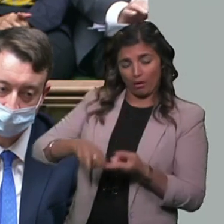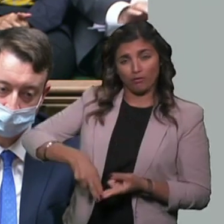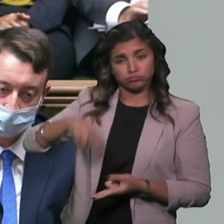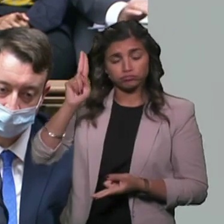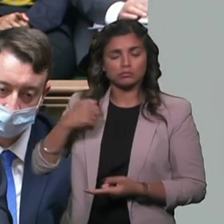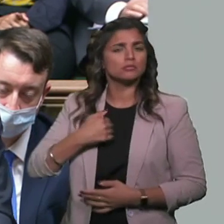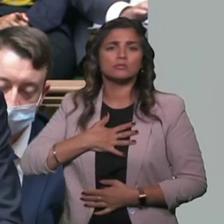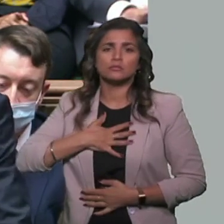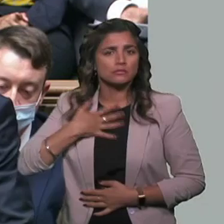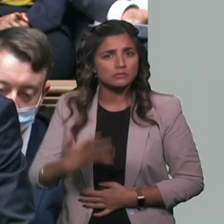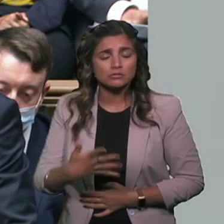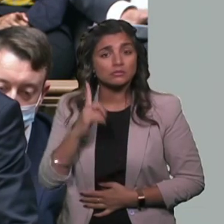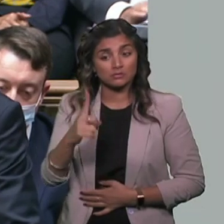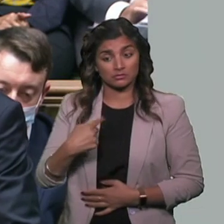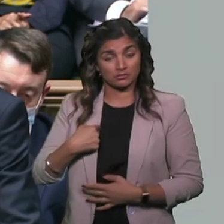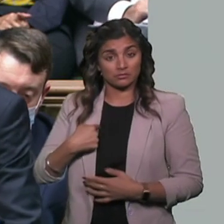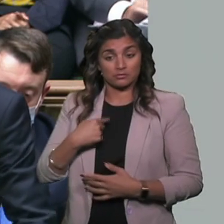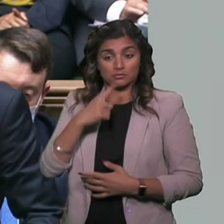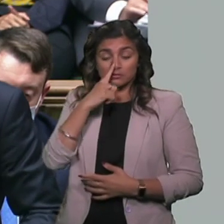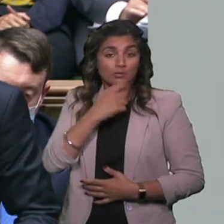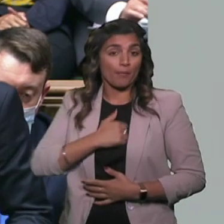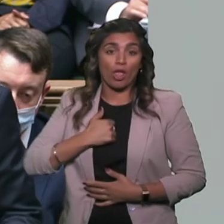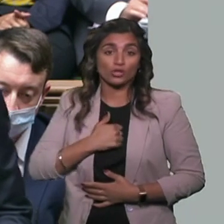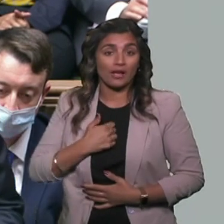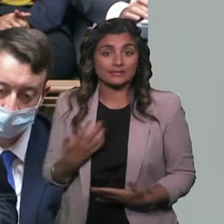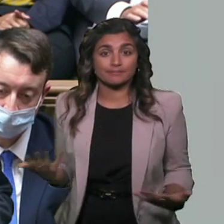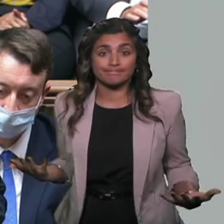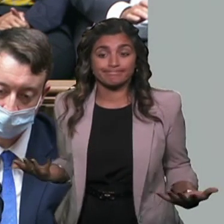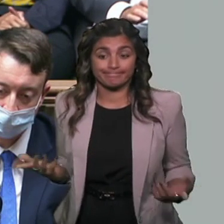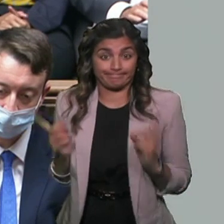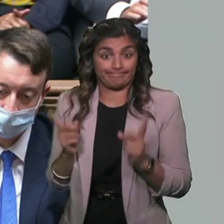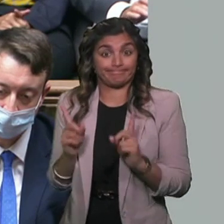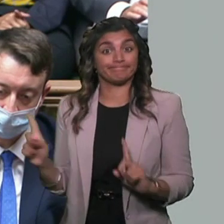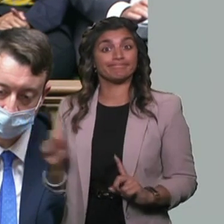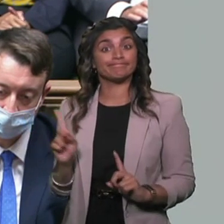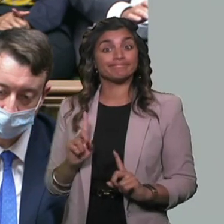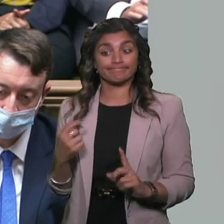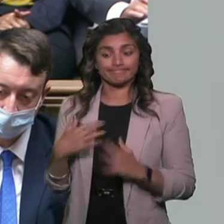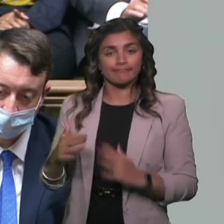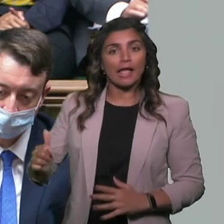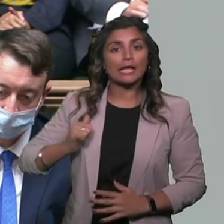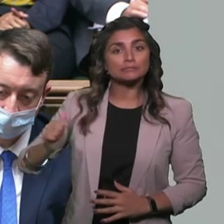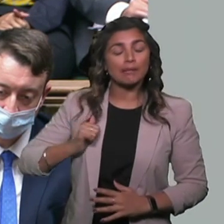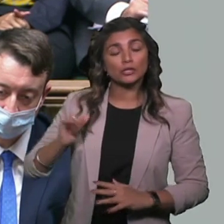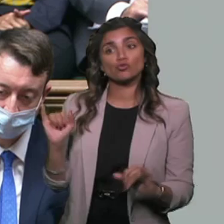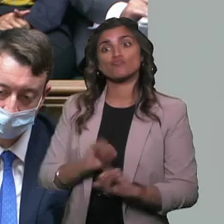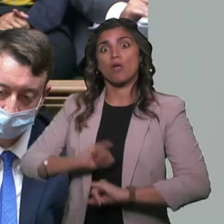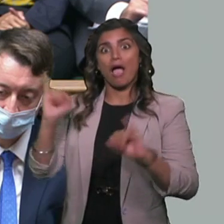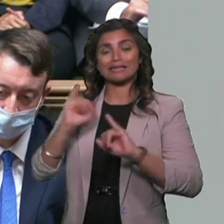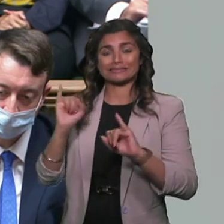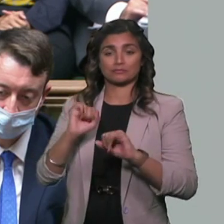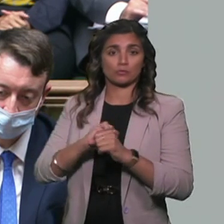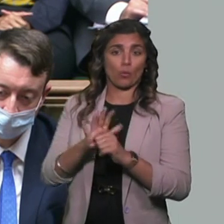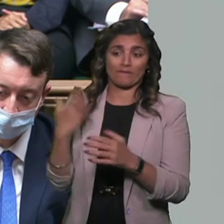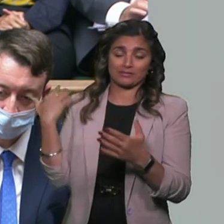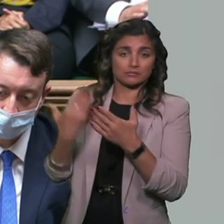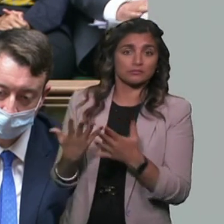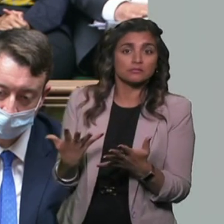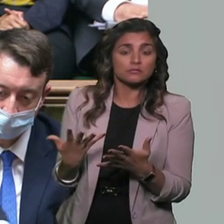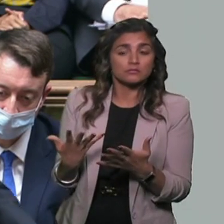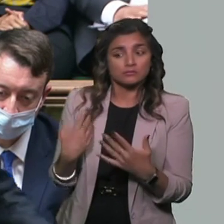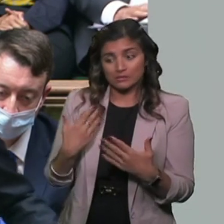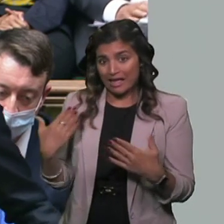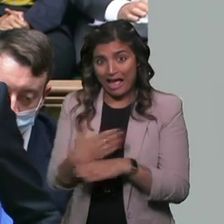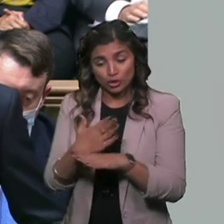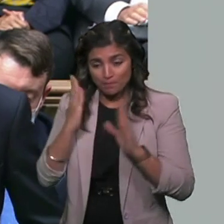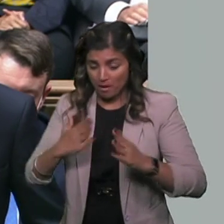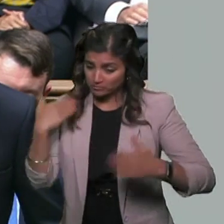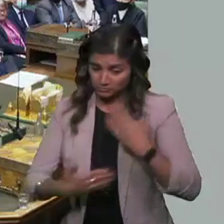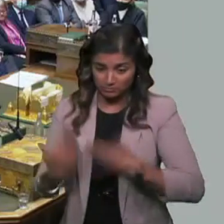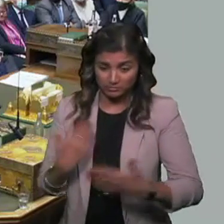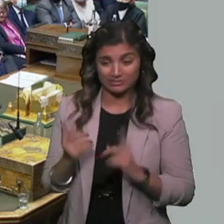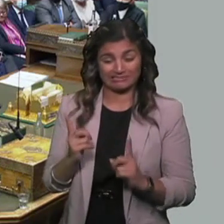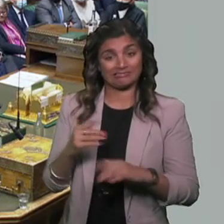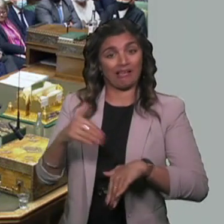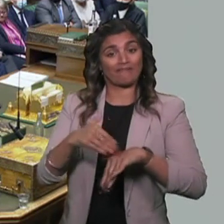I do not like it, but I cannot apologise for it: it is the result of the unprecedented crisis we faced and the extraordinary action we took in response.